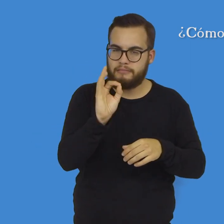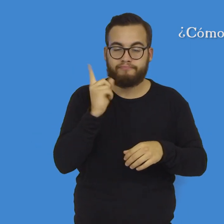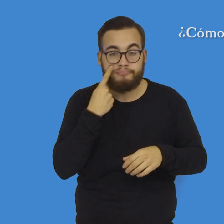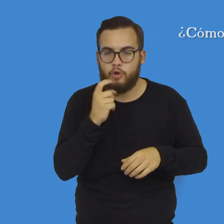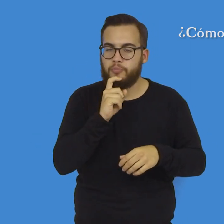descubrir